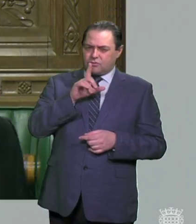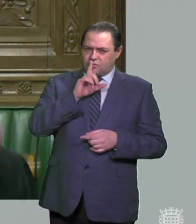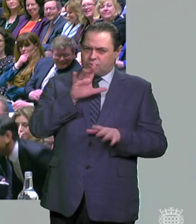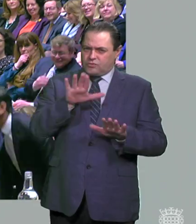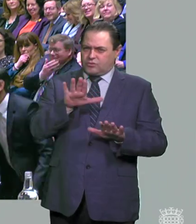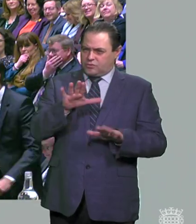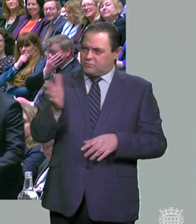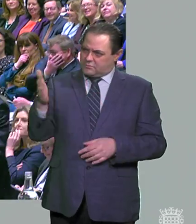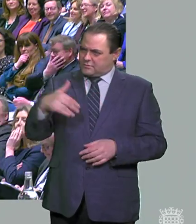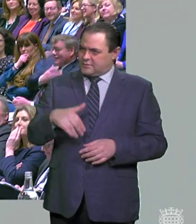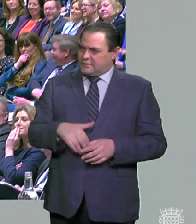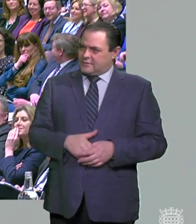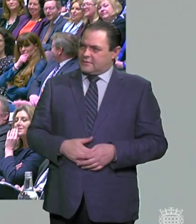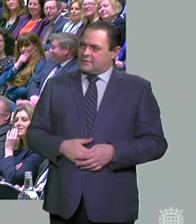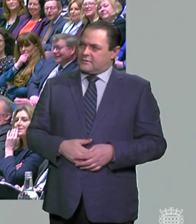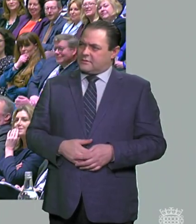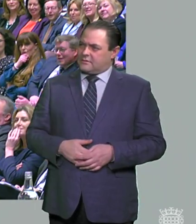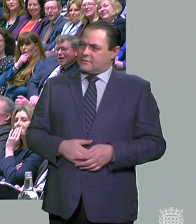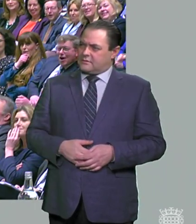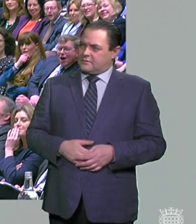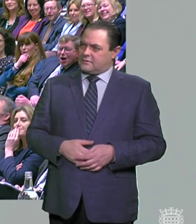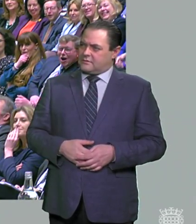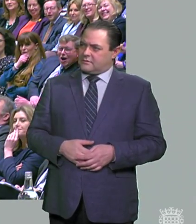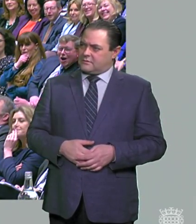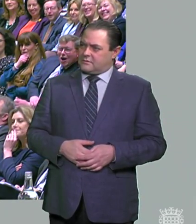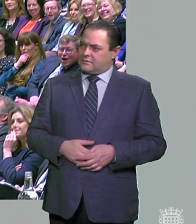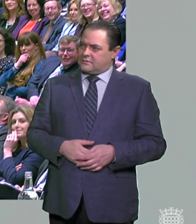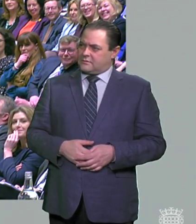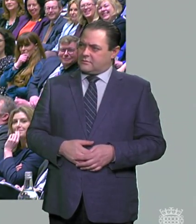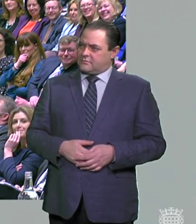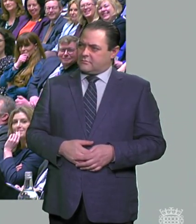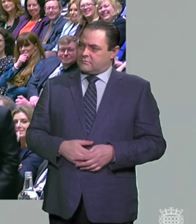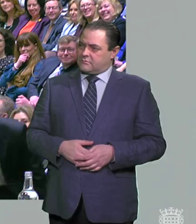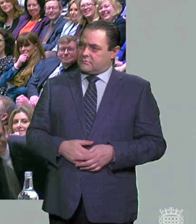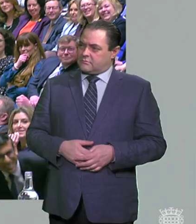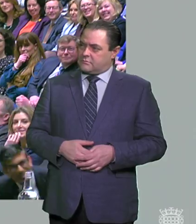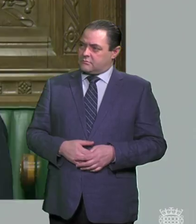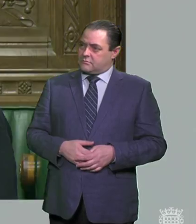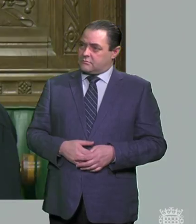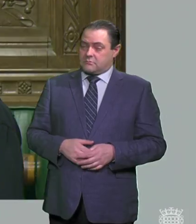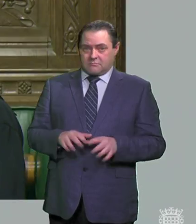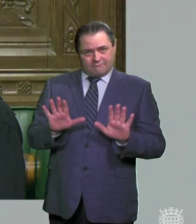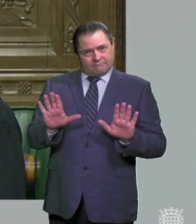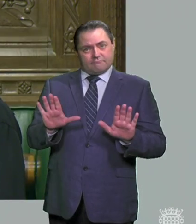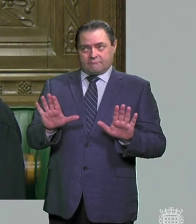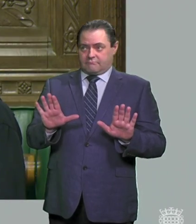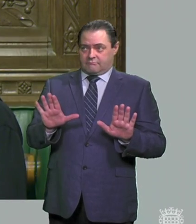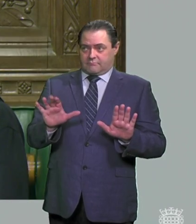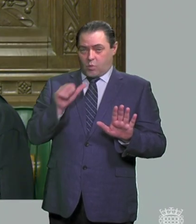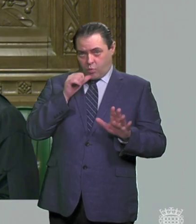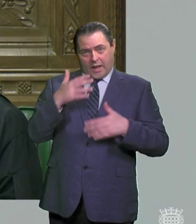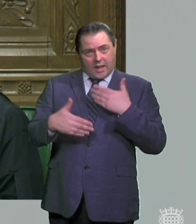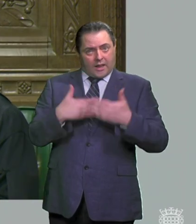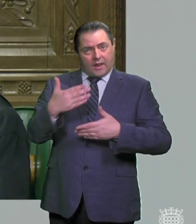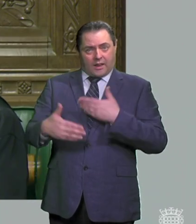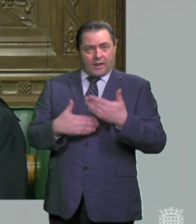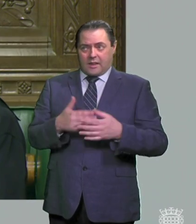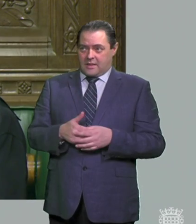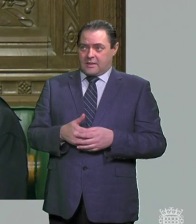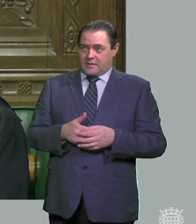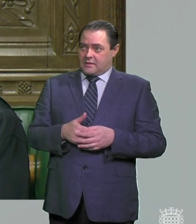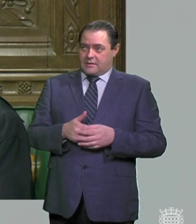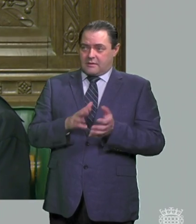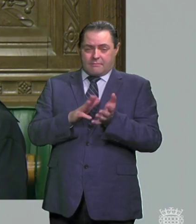Now, we are going to make progress.